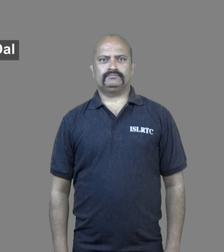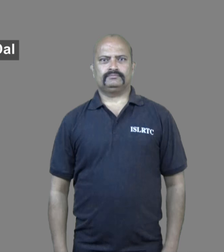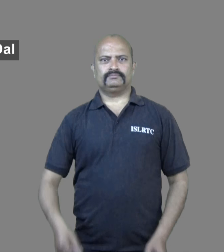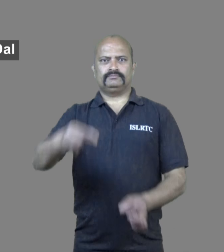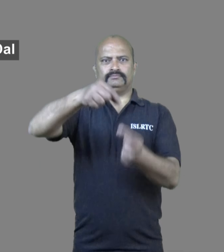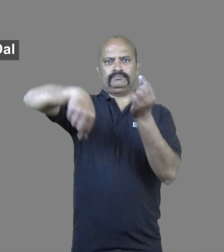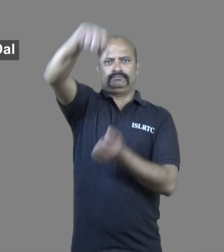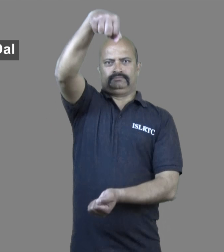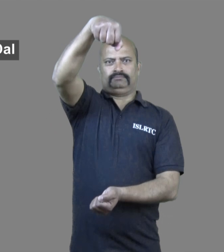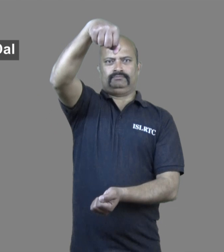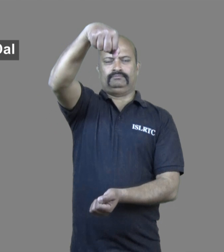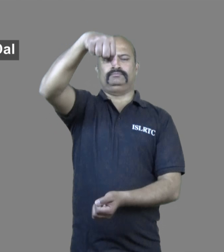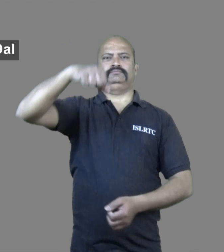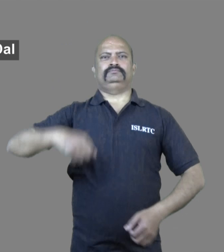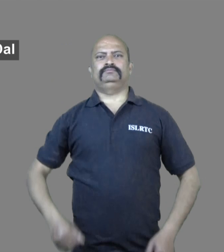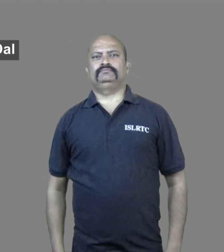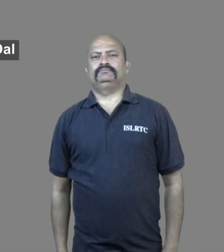Rashtriya Janta Dal RJD